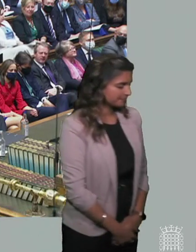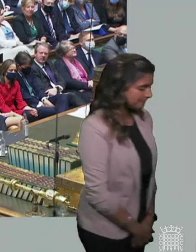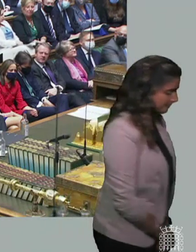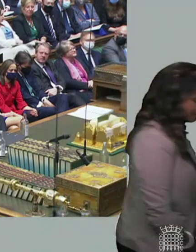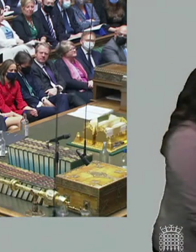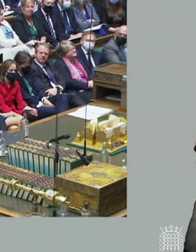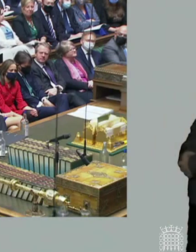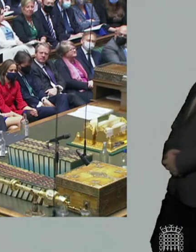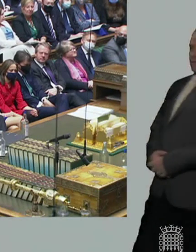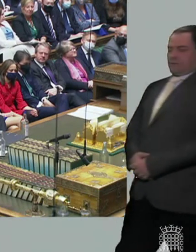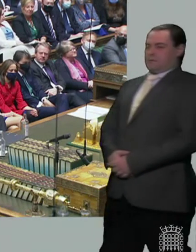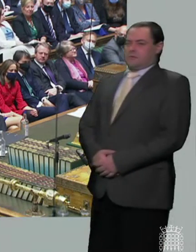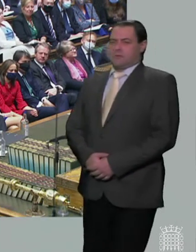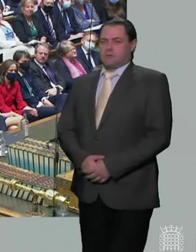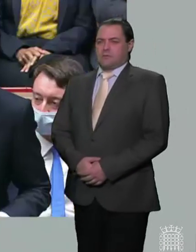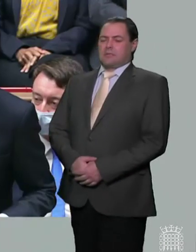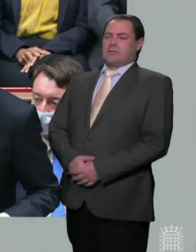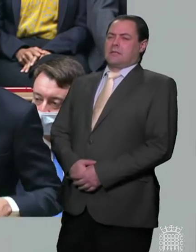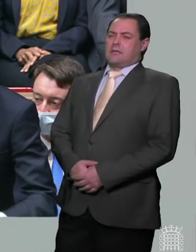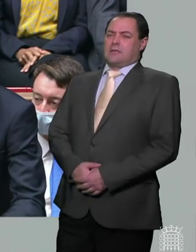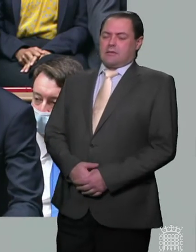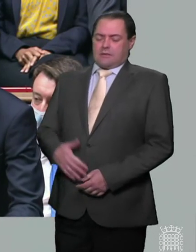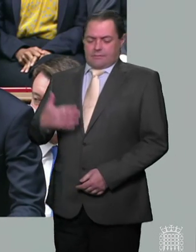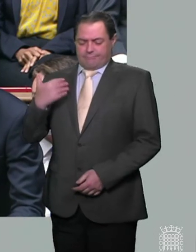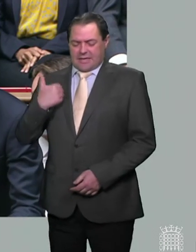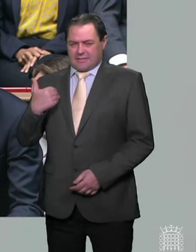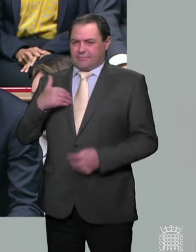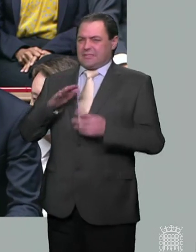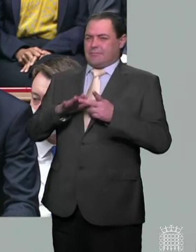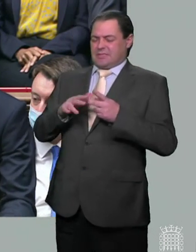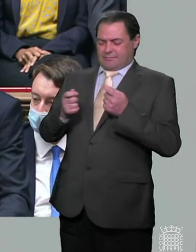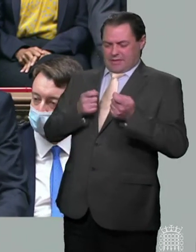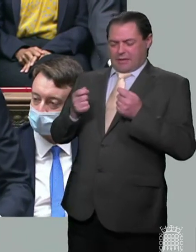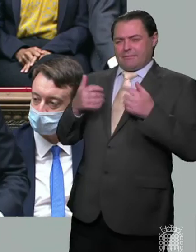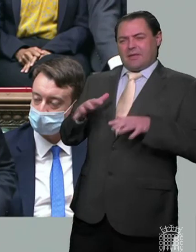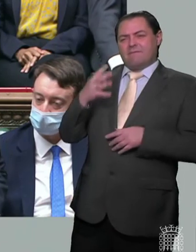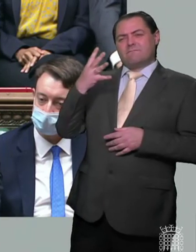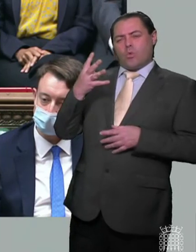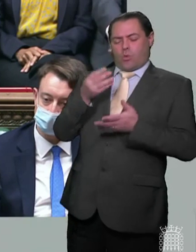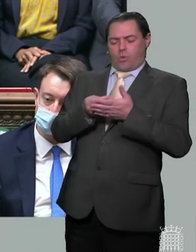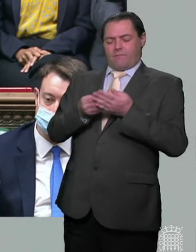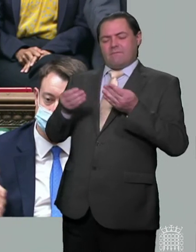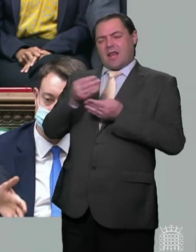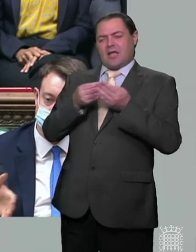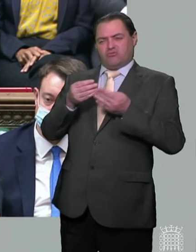I have made four fiscal judgements in this Budget.